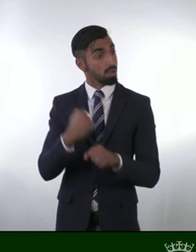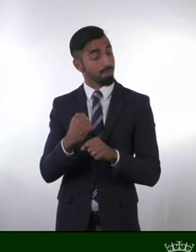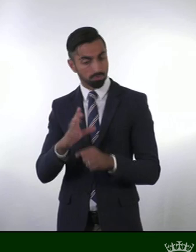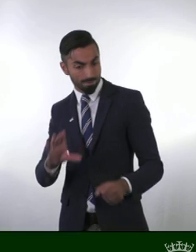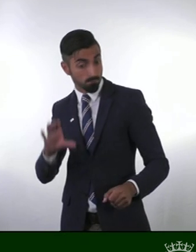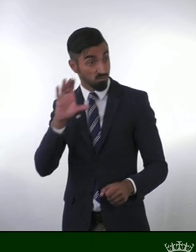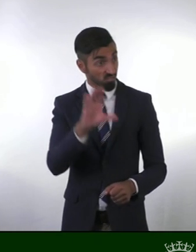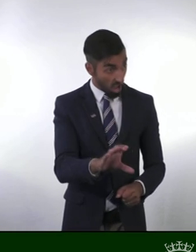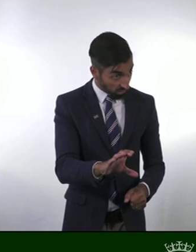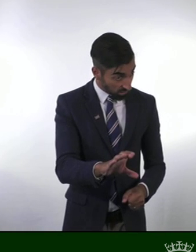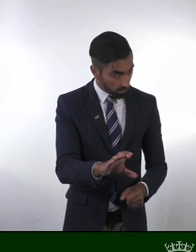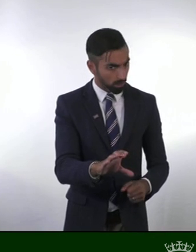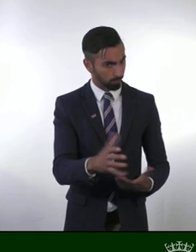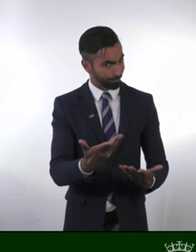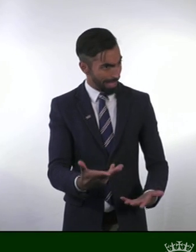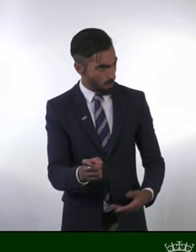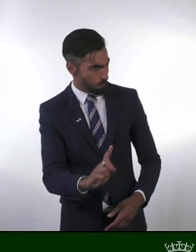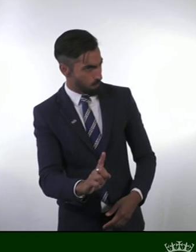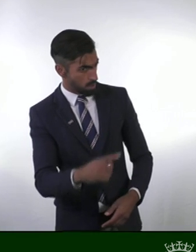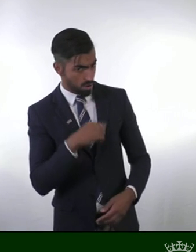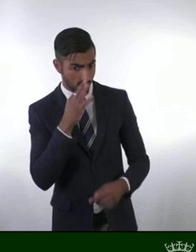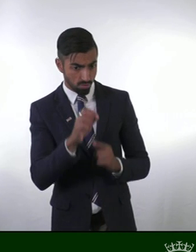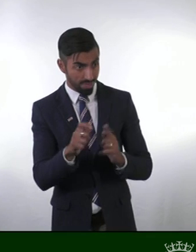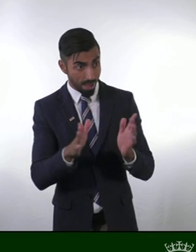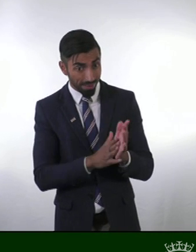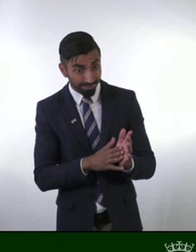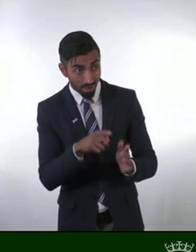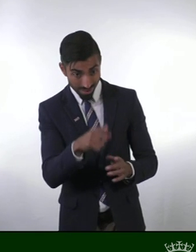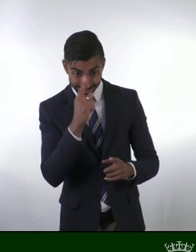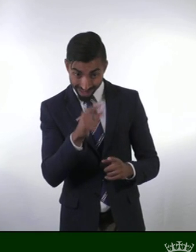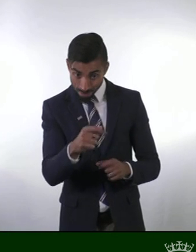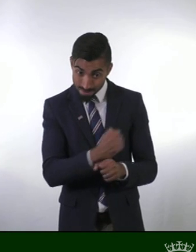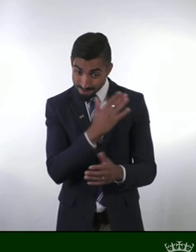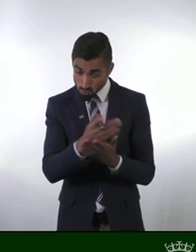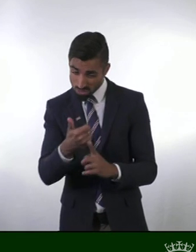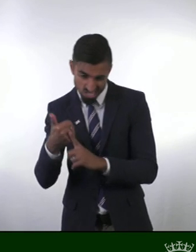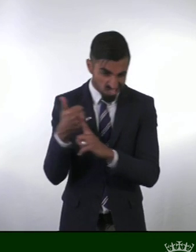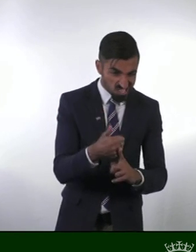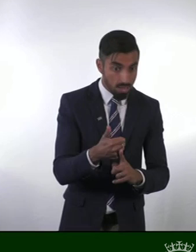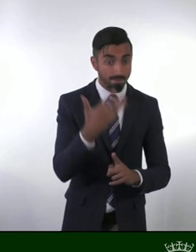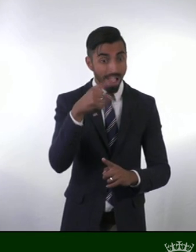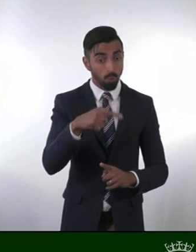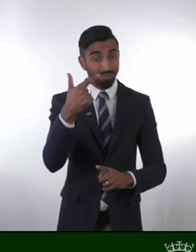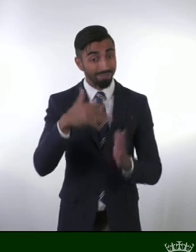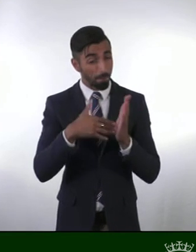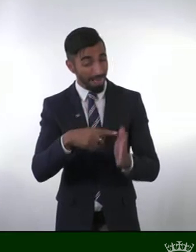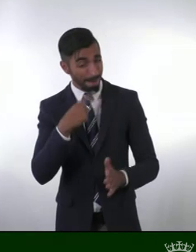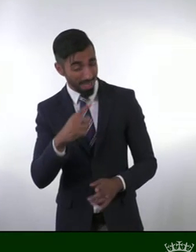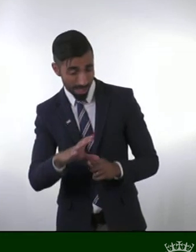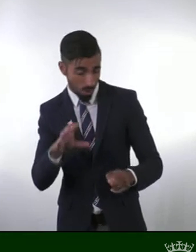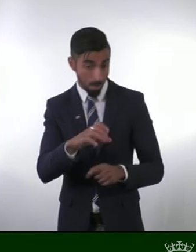Will the Prime Minister put his weight behind this issue and help me to secure the £5.7 million needed to complete this shovel-ready project?